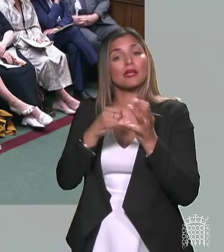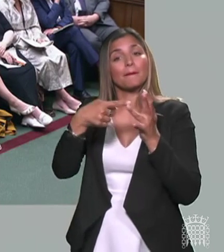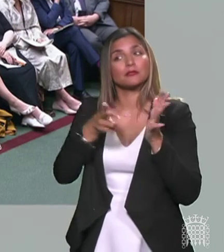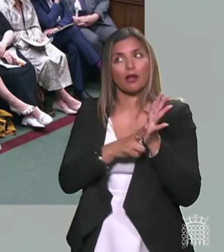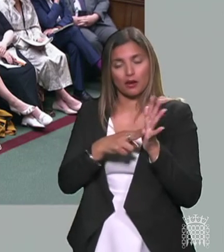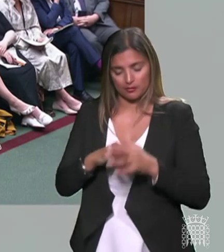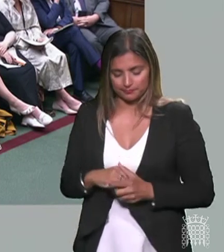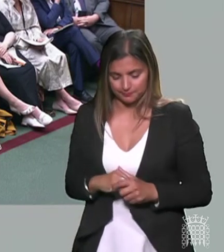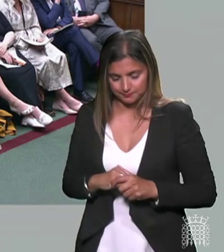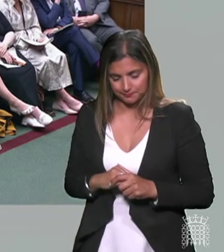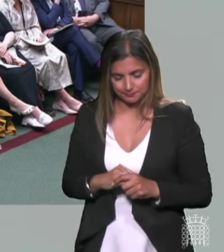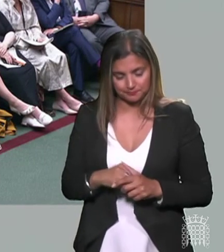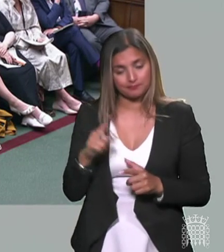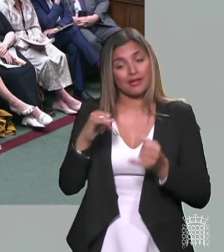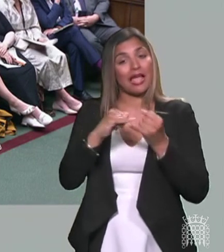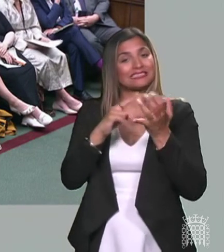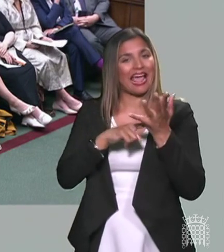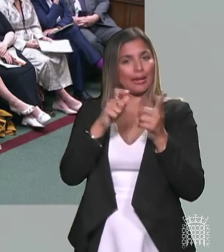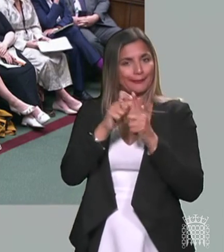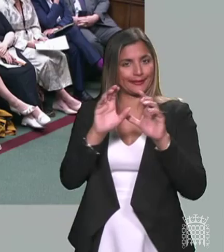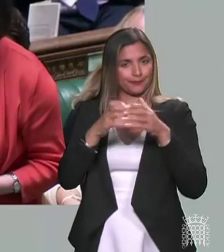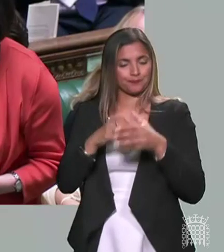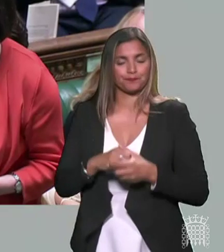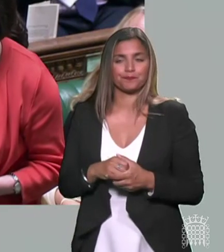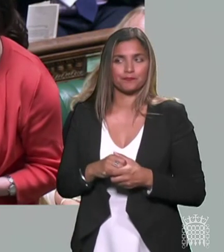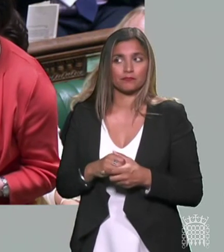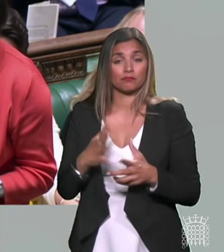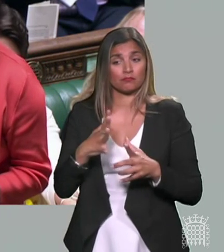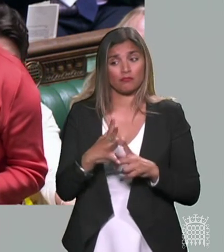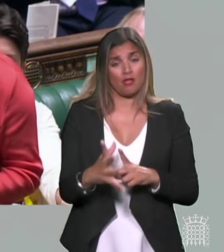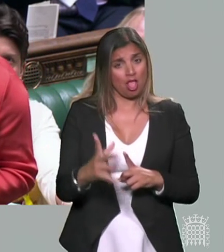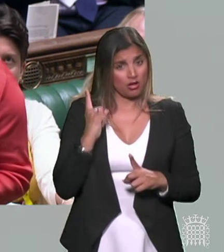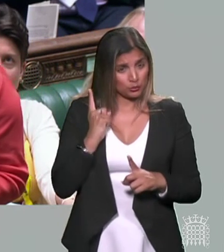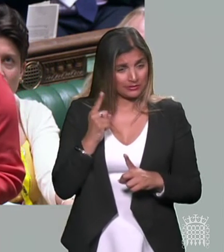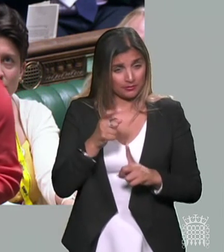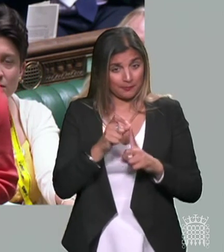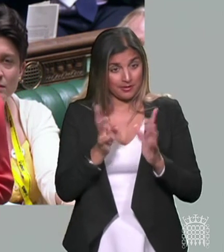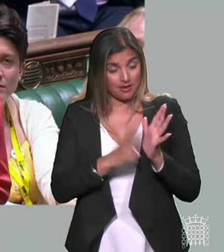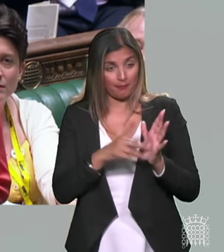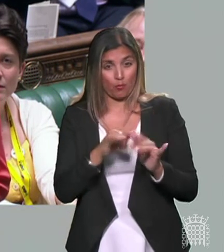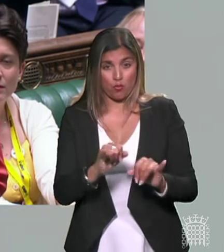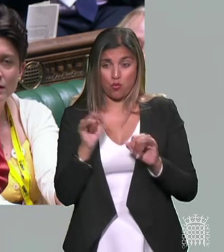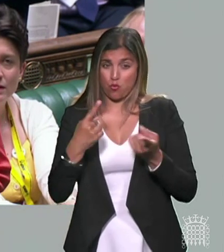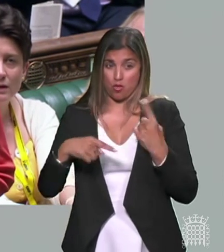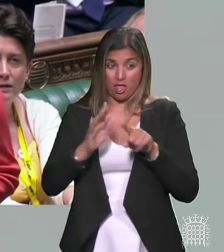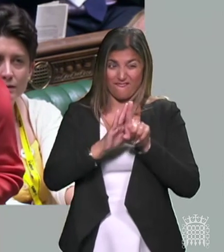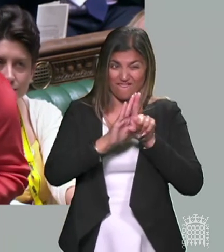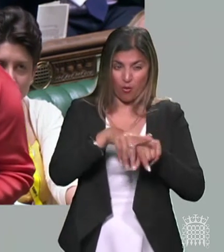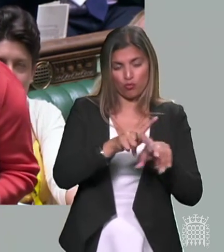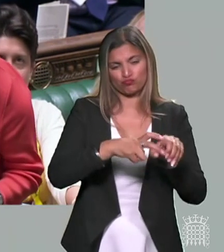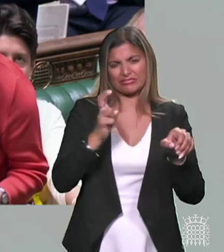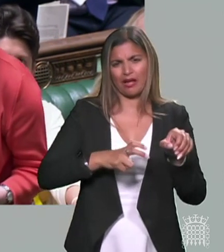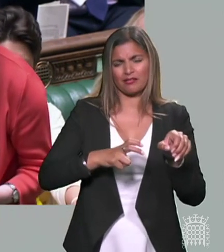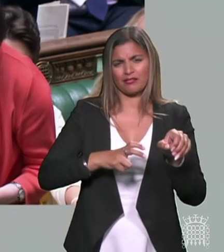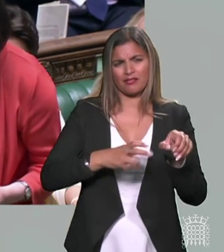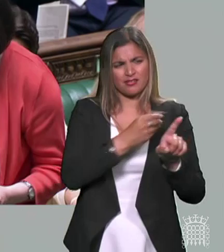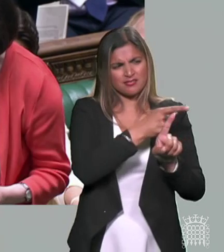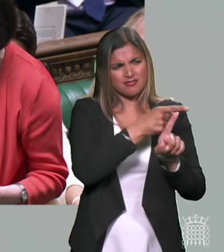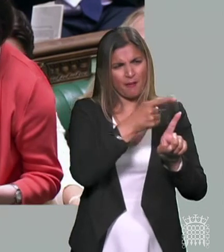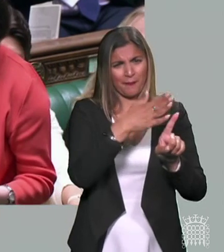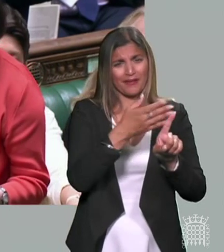Last week the Prime Minister was forced to announce his intention to resign after Ministers who supported him only days earlier changed their minds.